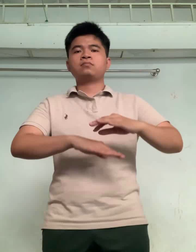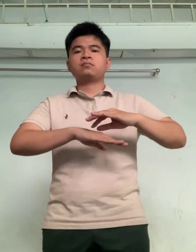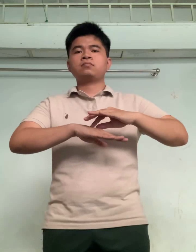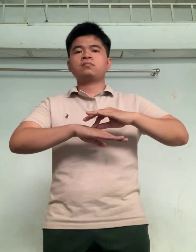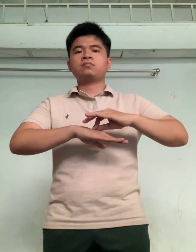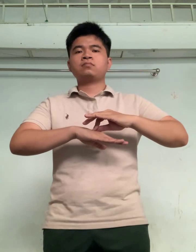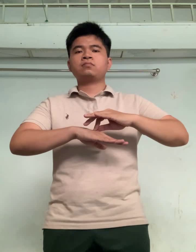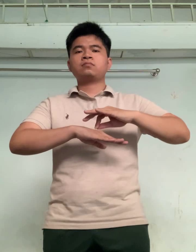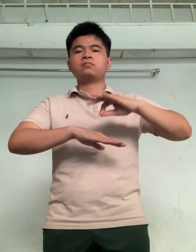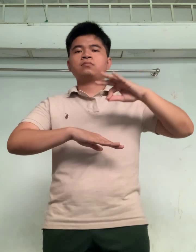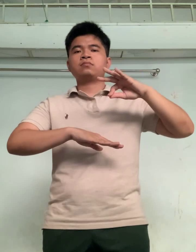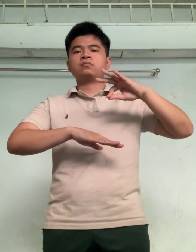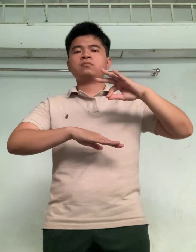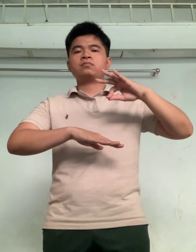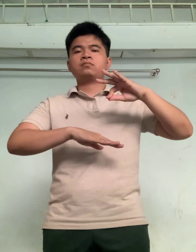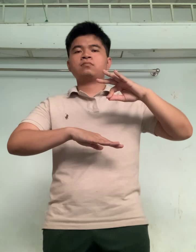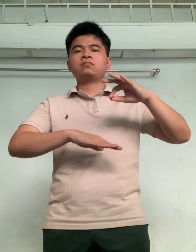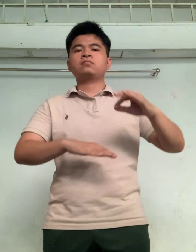tuan